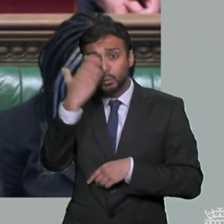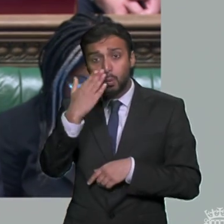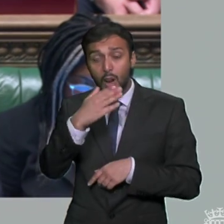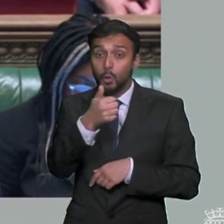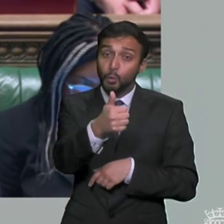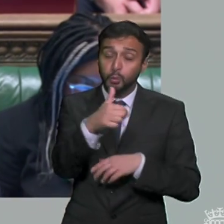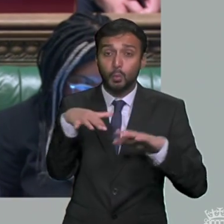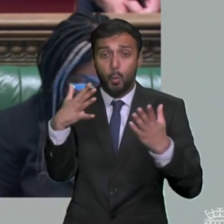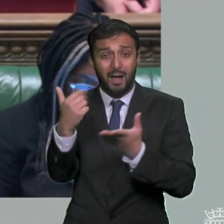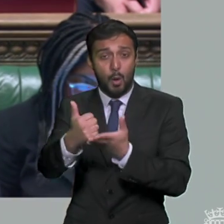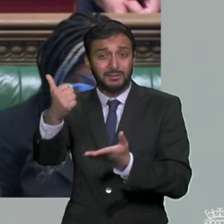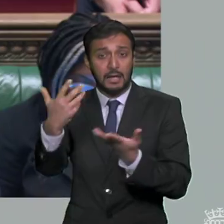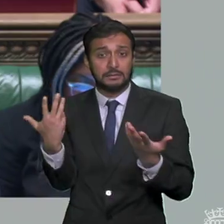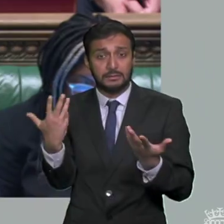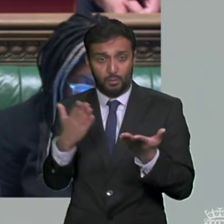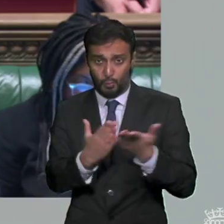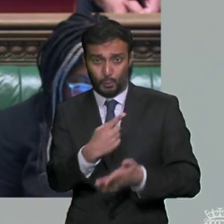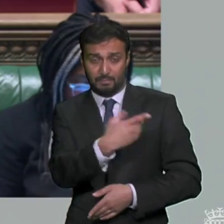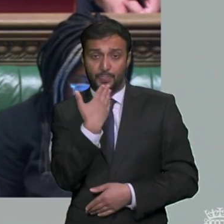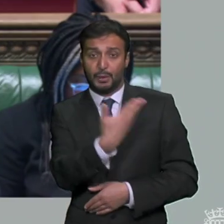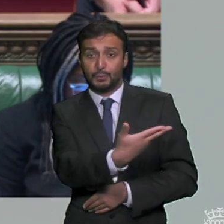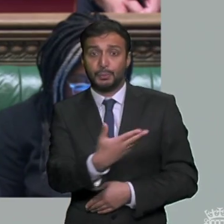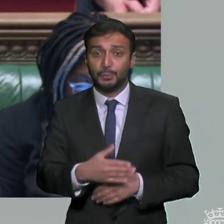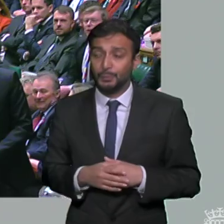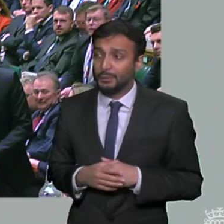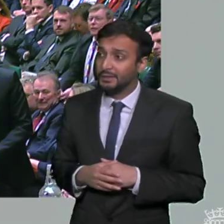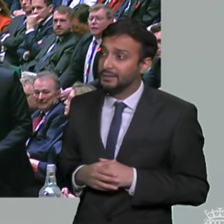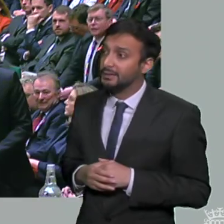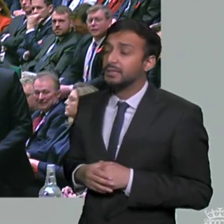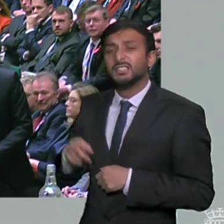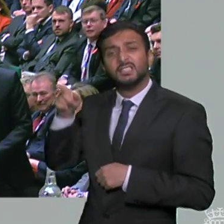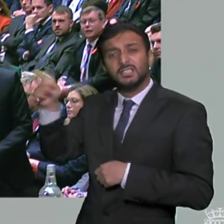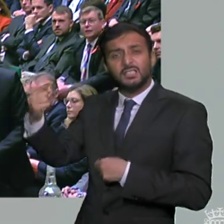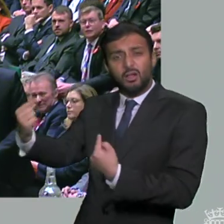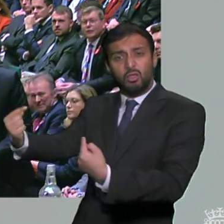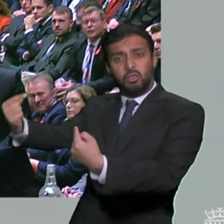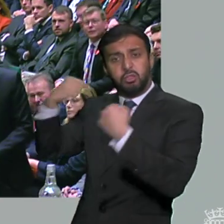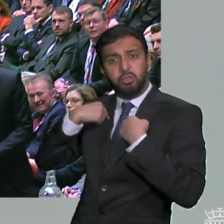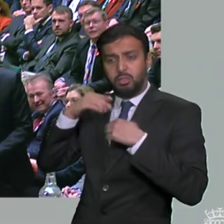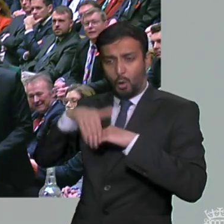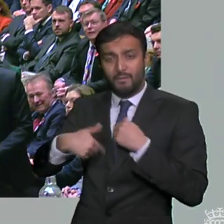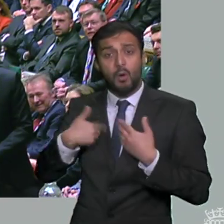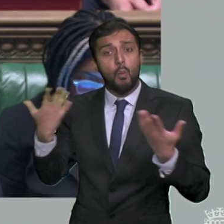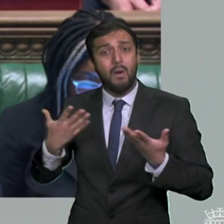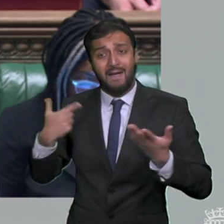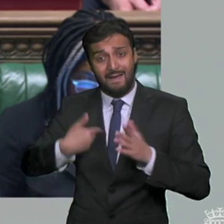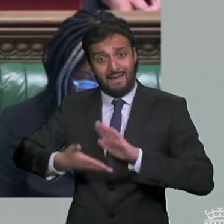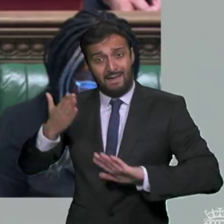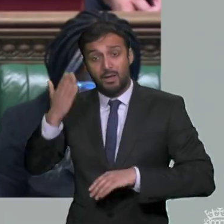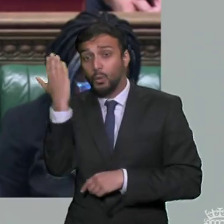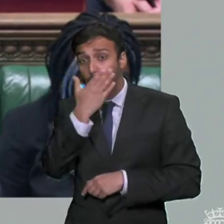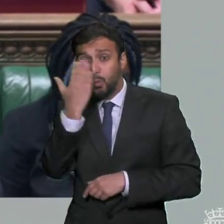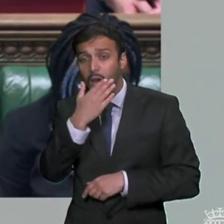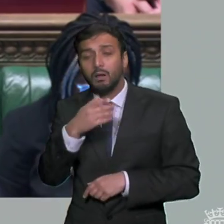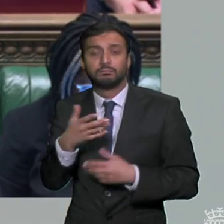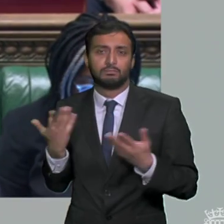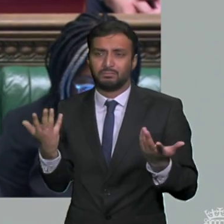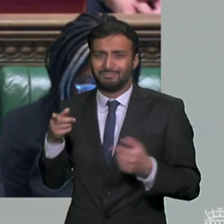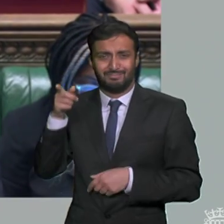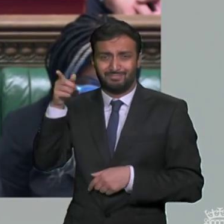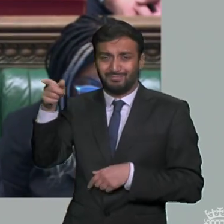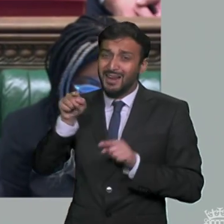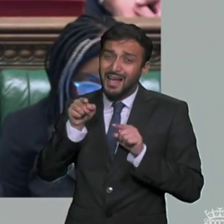Whenever the Leader of the Opposition attacks me about where I went to school, he is attacking the aspiration of millions of hard-working people in this country.